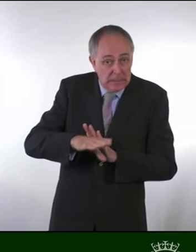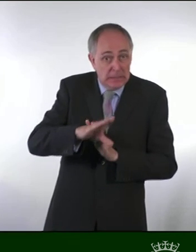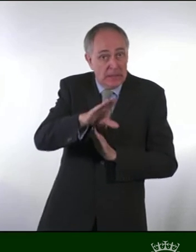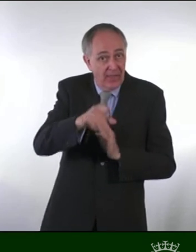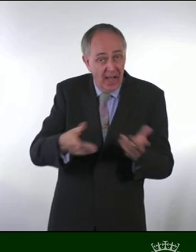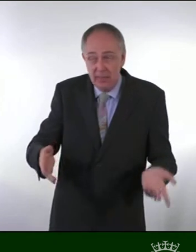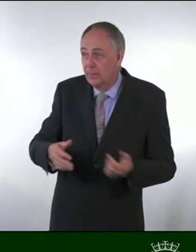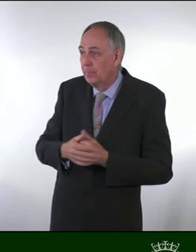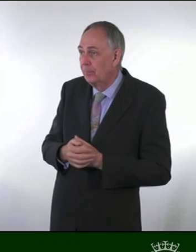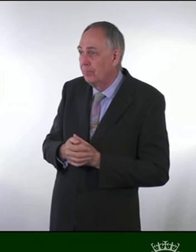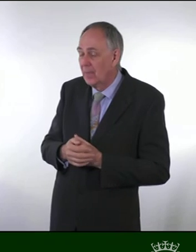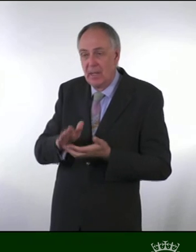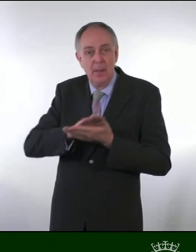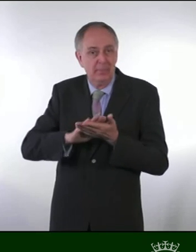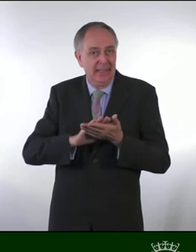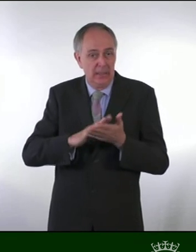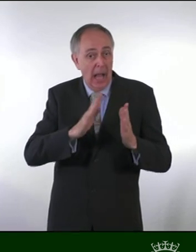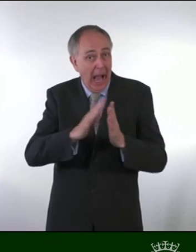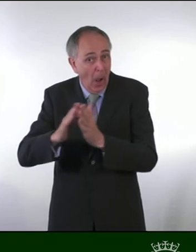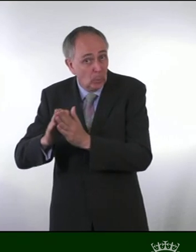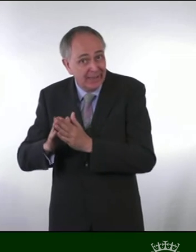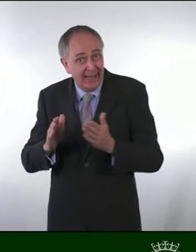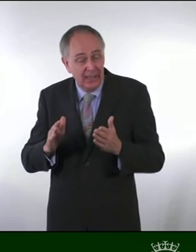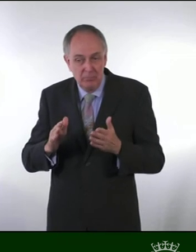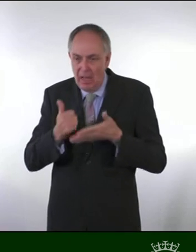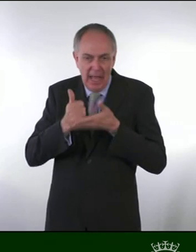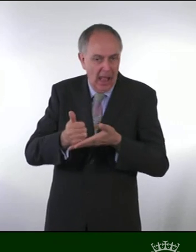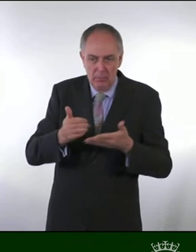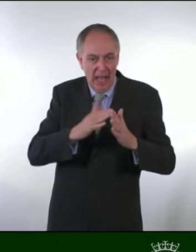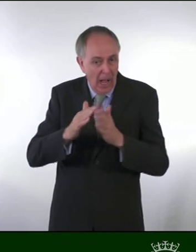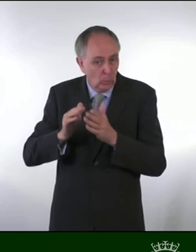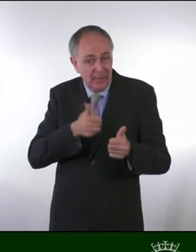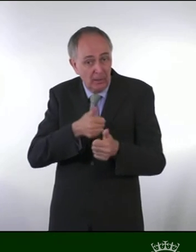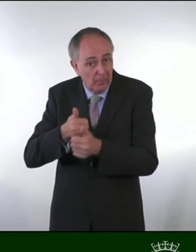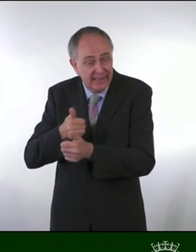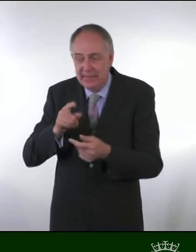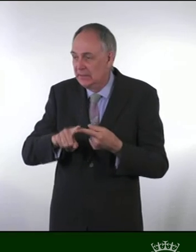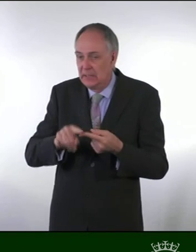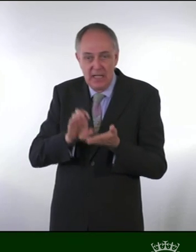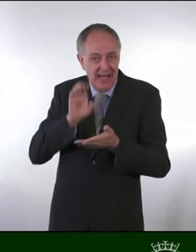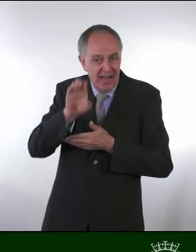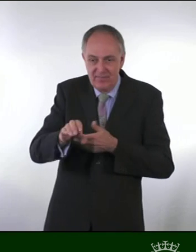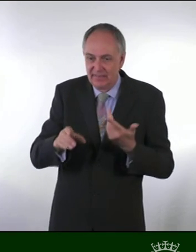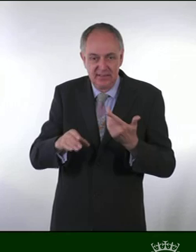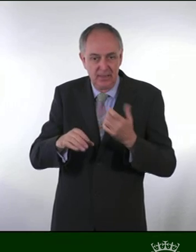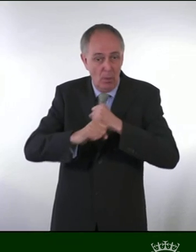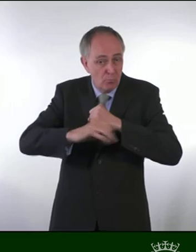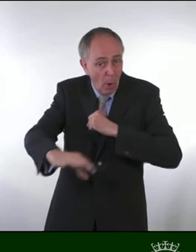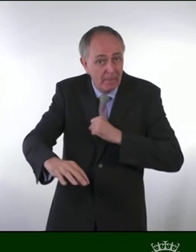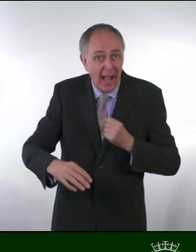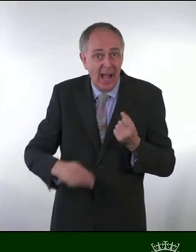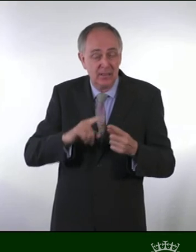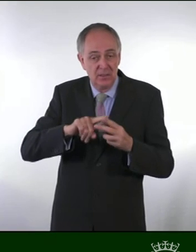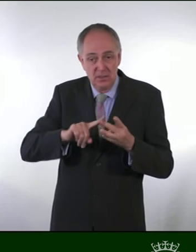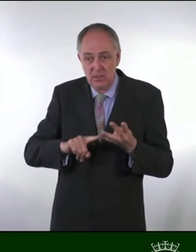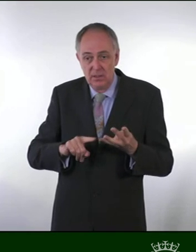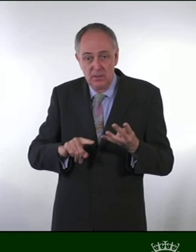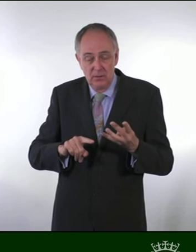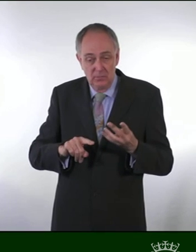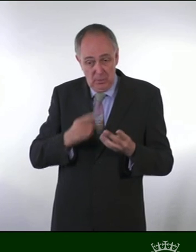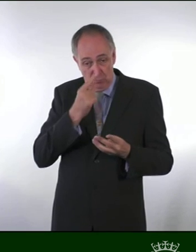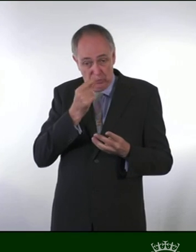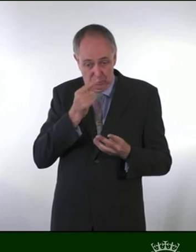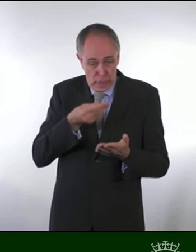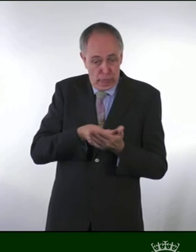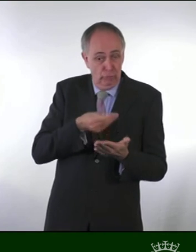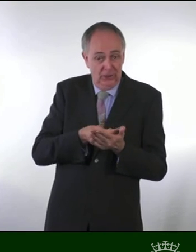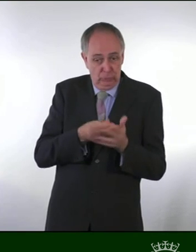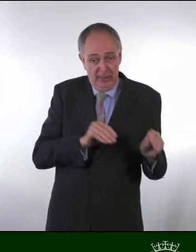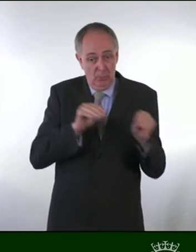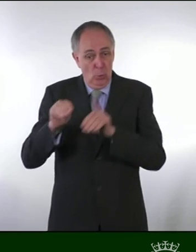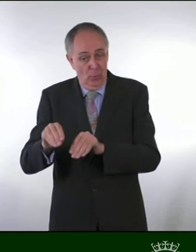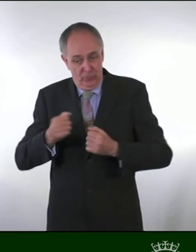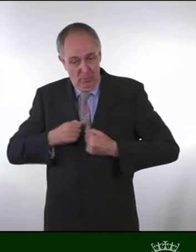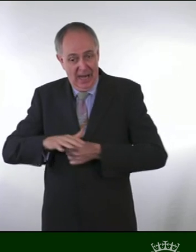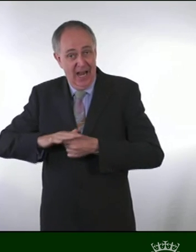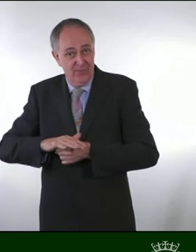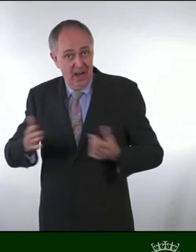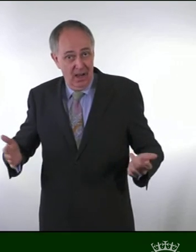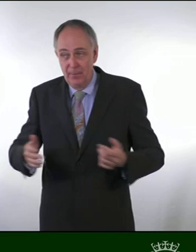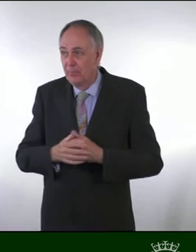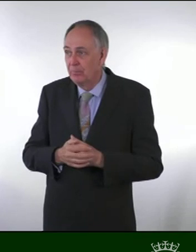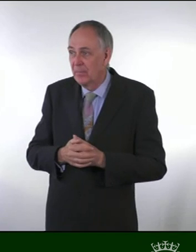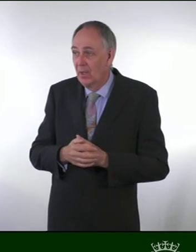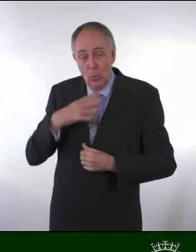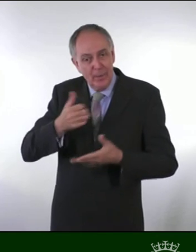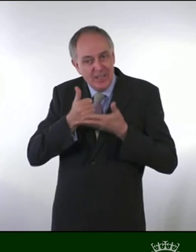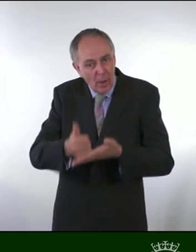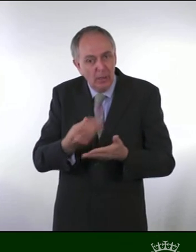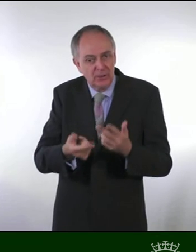This should include stimulating the housing market to help excellent companies such as PWS at Newton Aycliffe, investing in rural broadband to help villages such as Killerby, and maybe moving the Treasury to Sedgefield, and also the acceleration of rolling stock investment to help companies such as Hitachi.